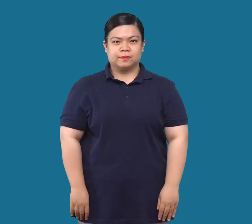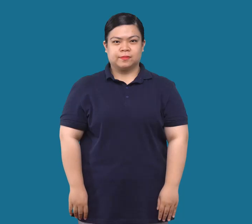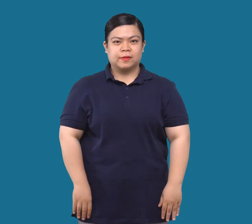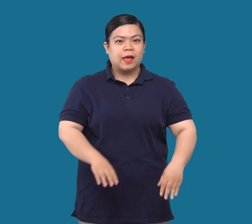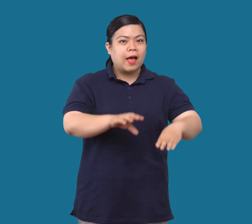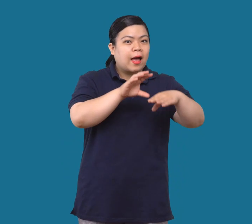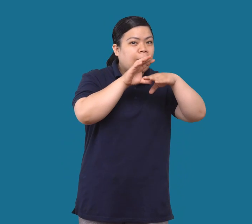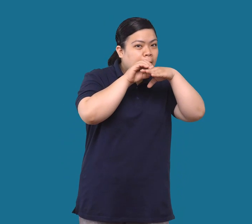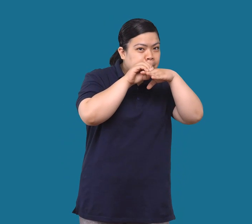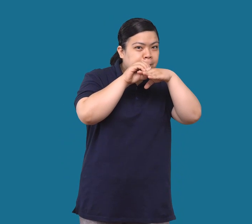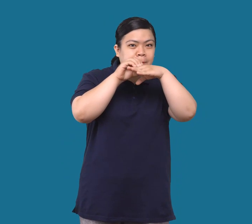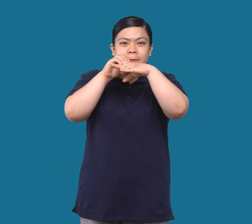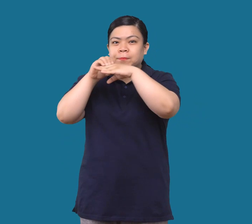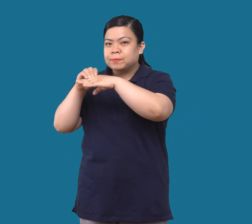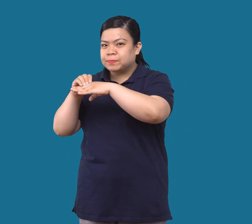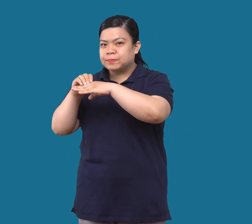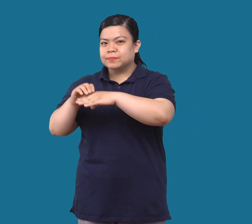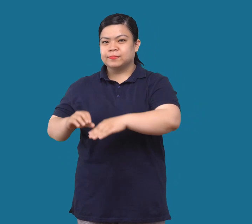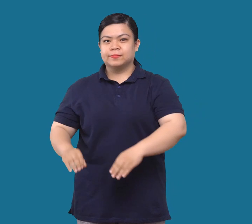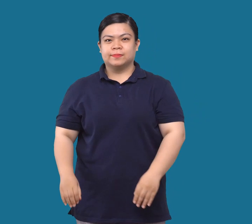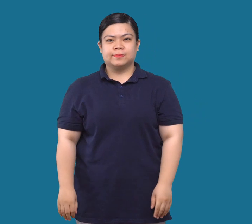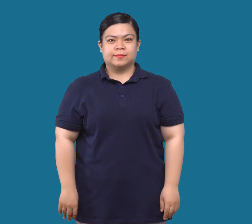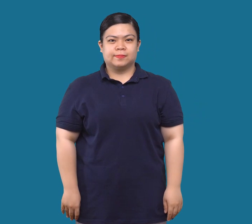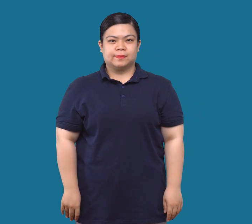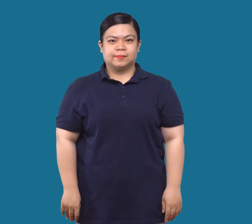tha mồi